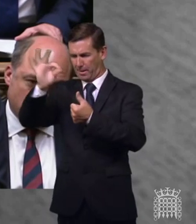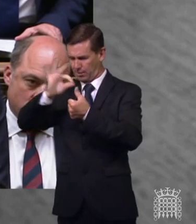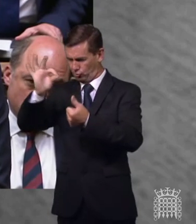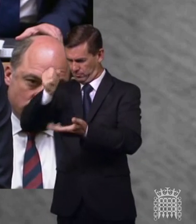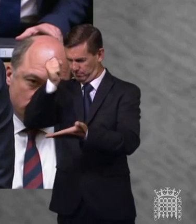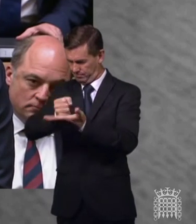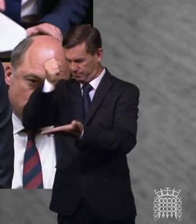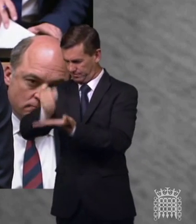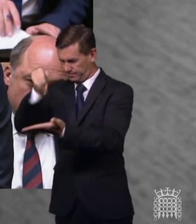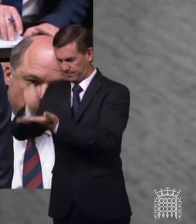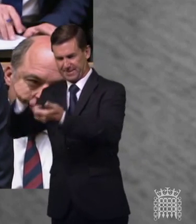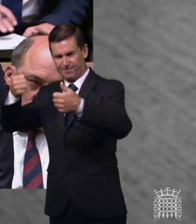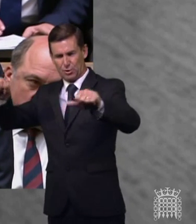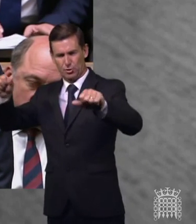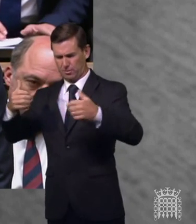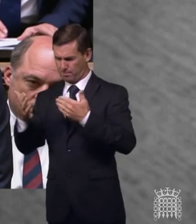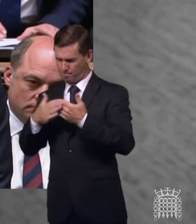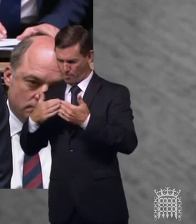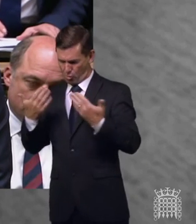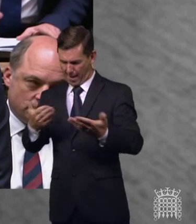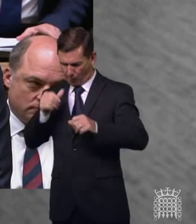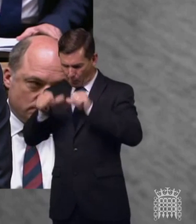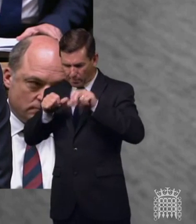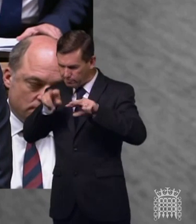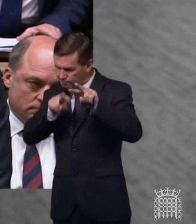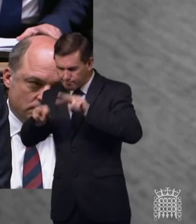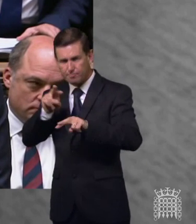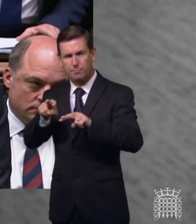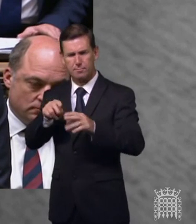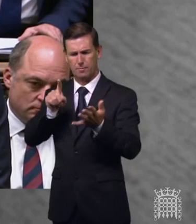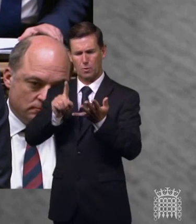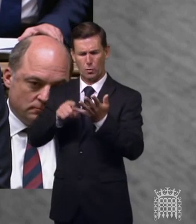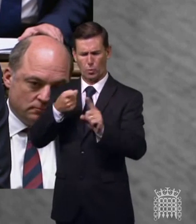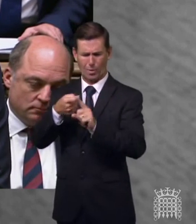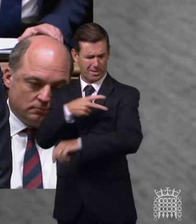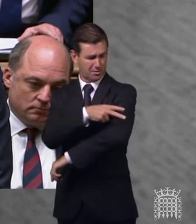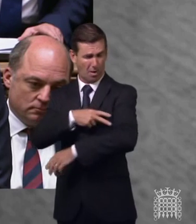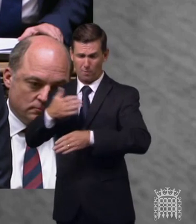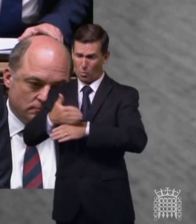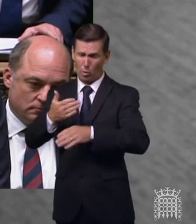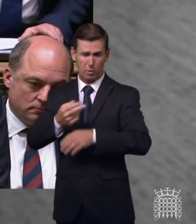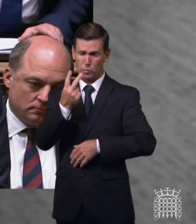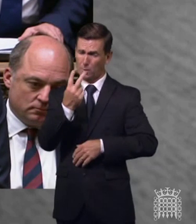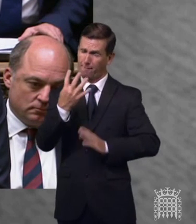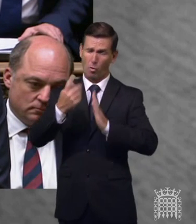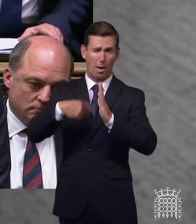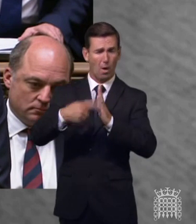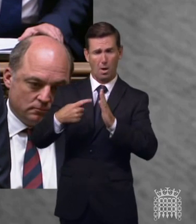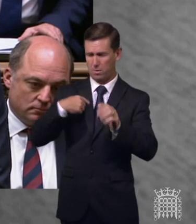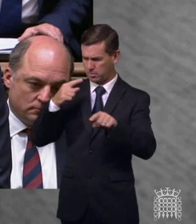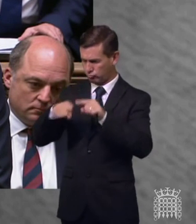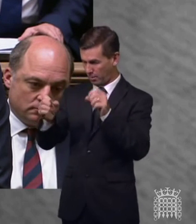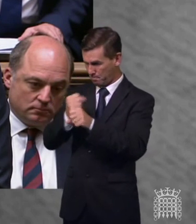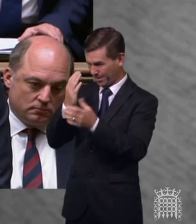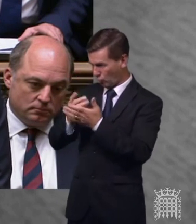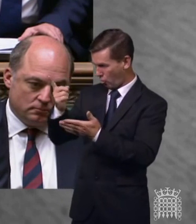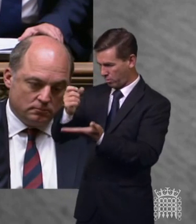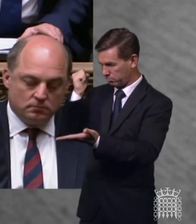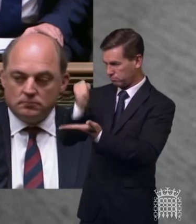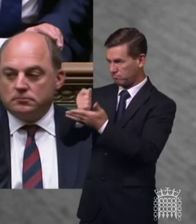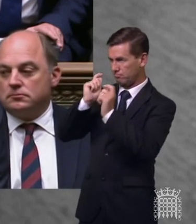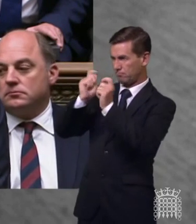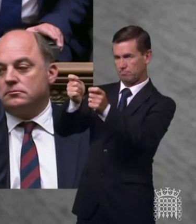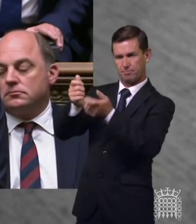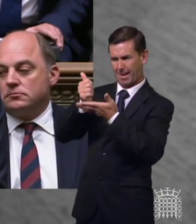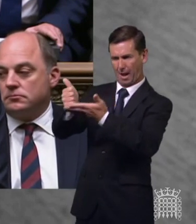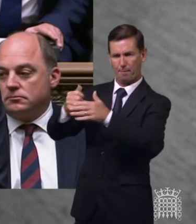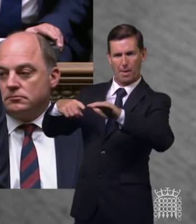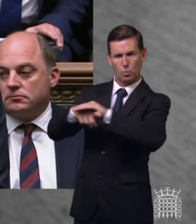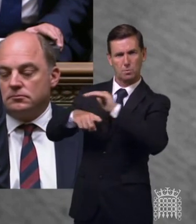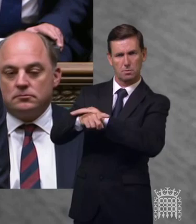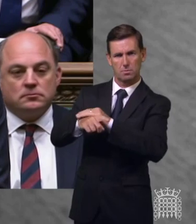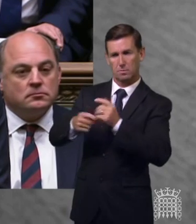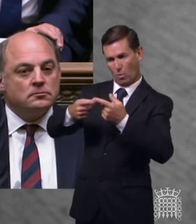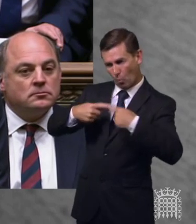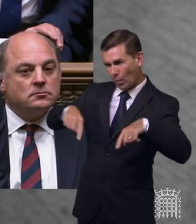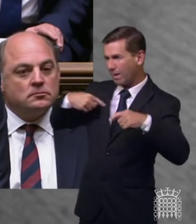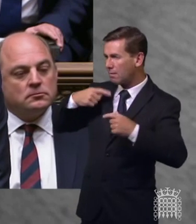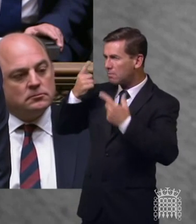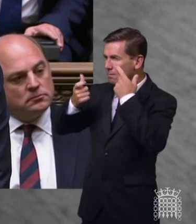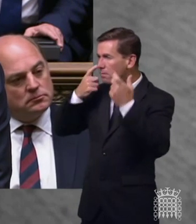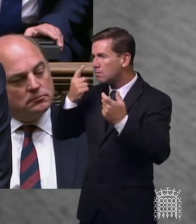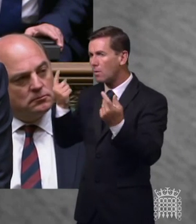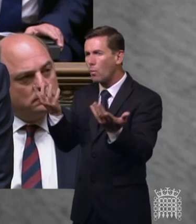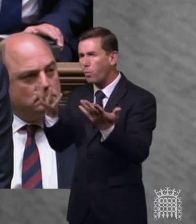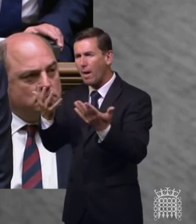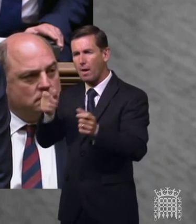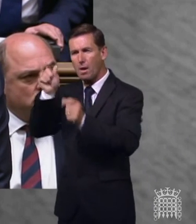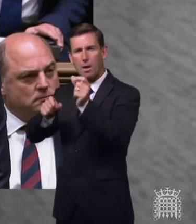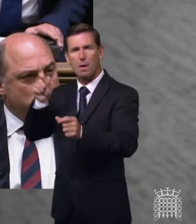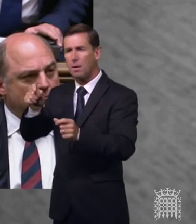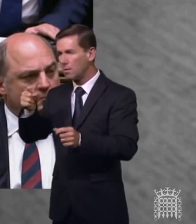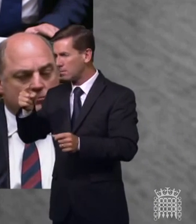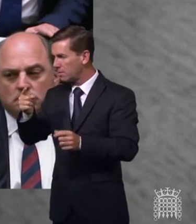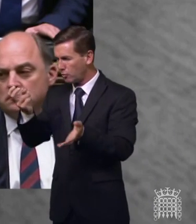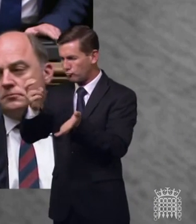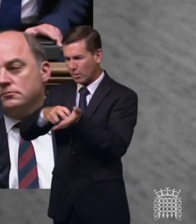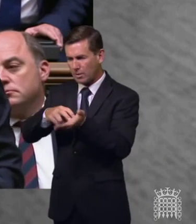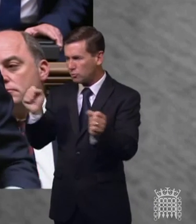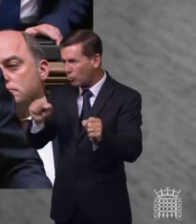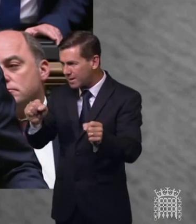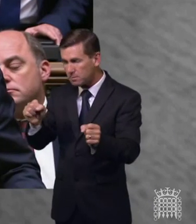UK officials are working round the clock to keep the exit door open in the most difficult circumstances and are actively seeking those who we believe are eligible but as yet unregistered.